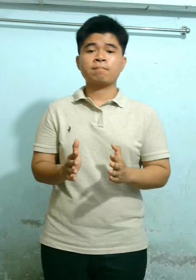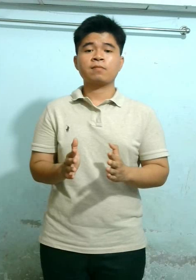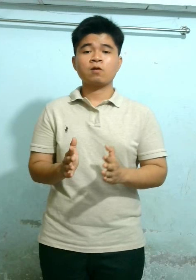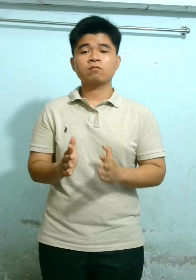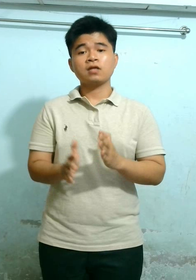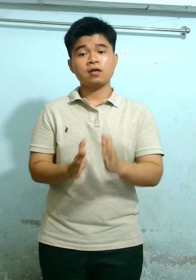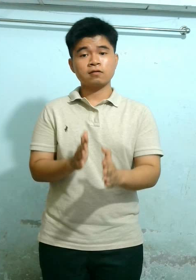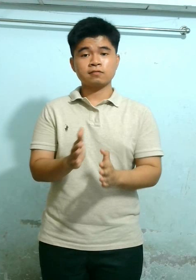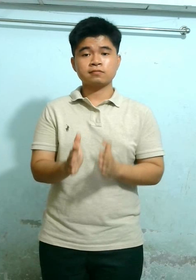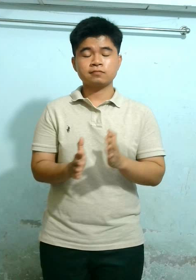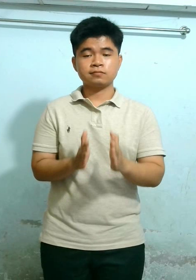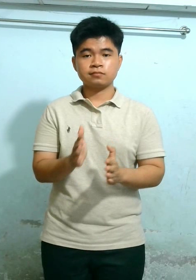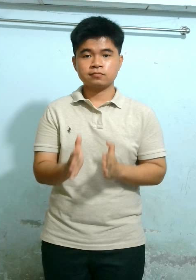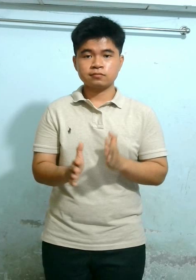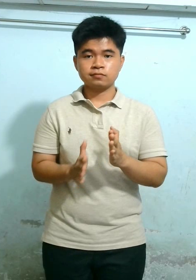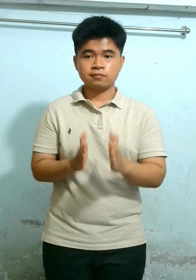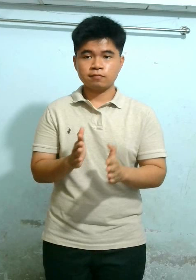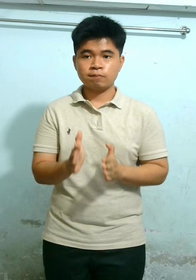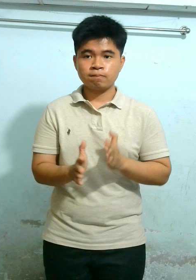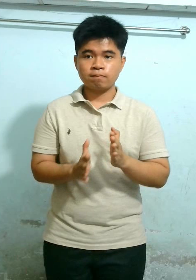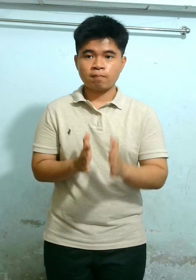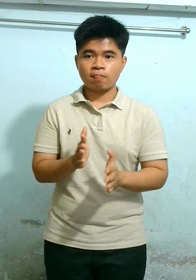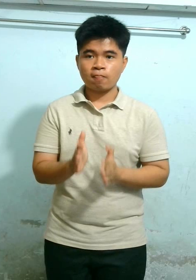ngon ngu ki hieu